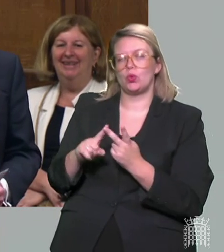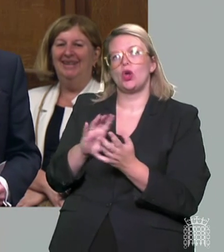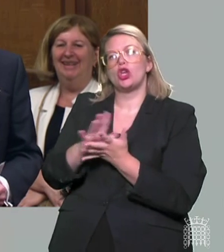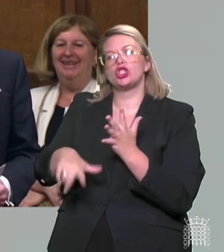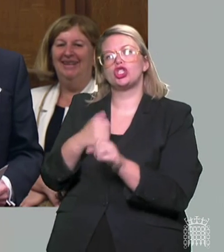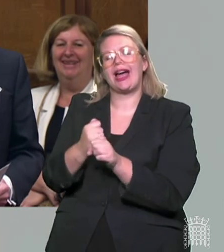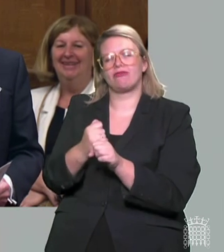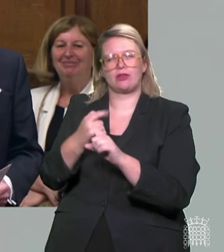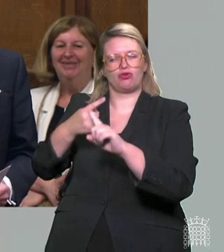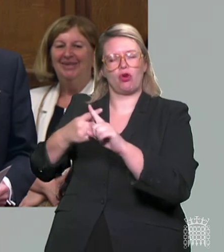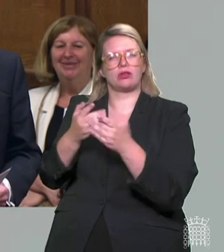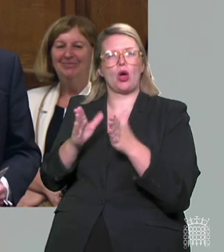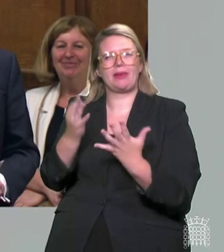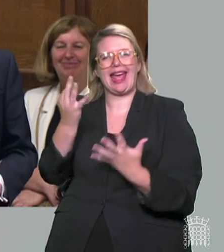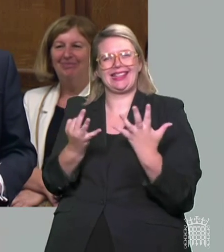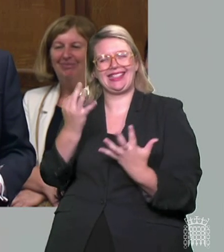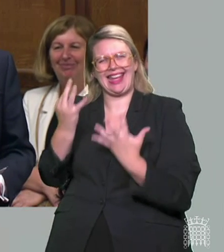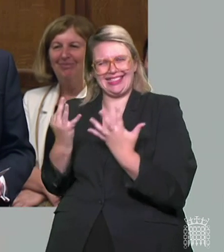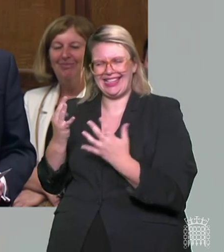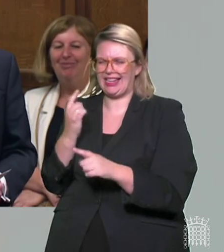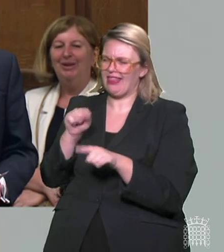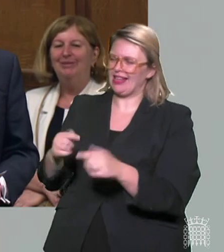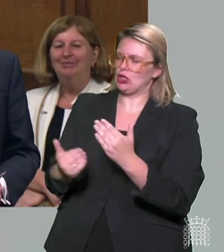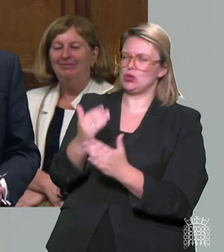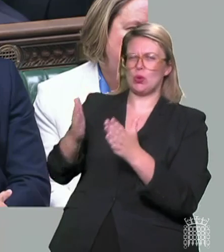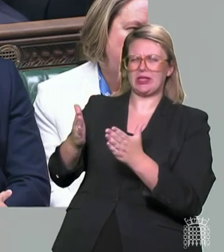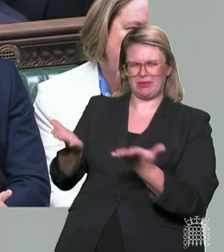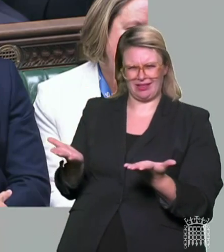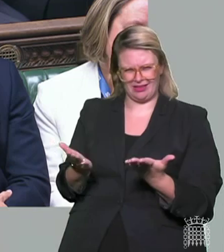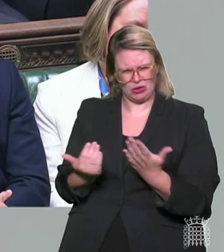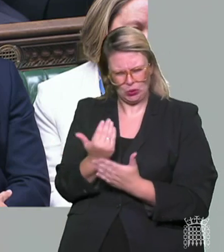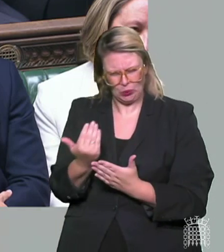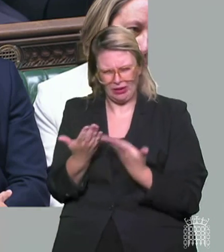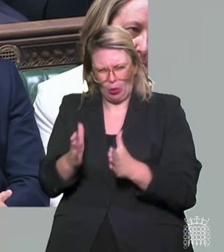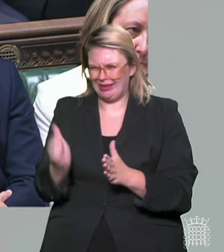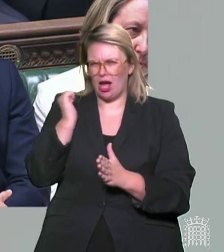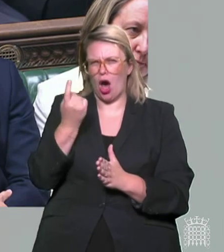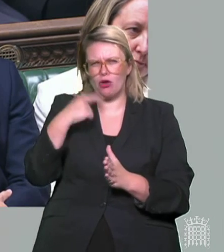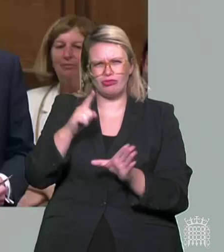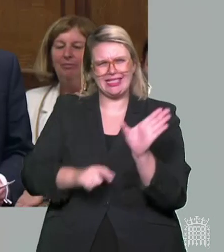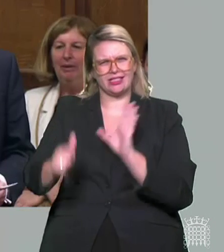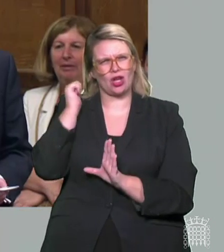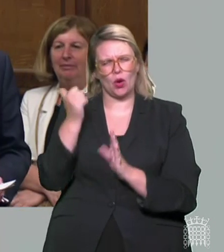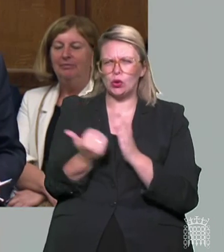They are not new hospitals and there is no building going on.